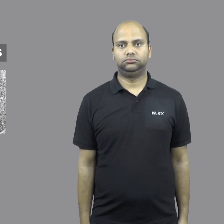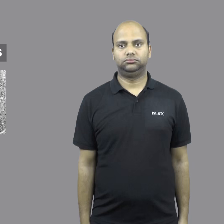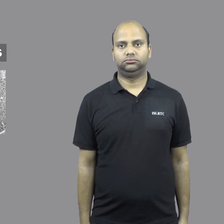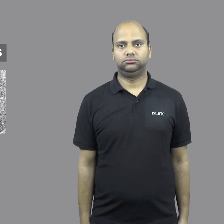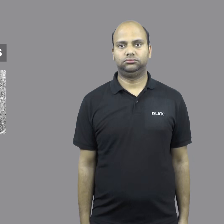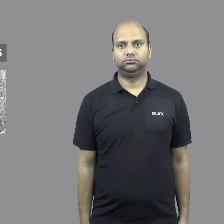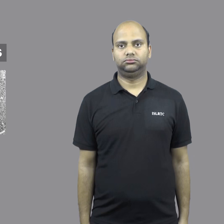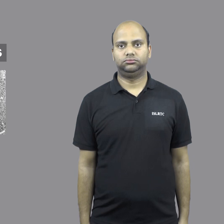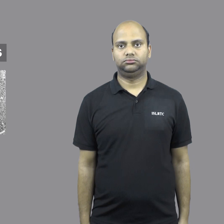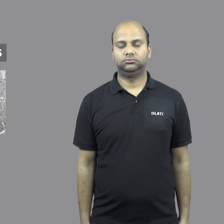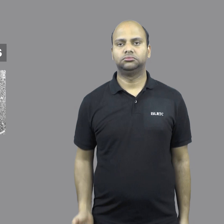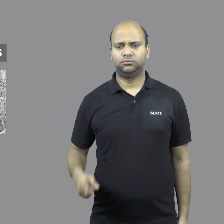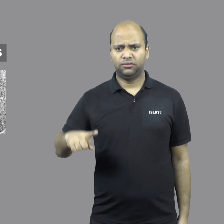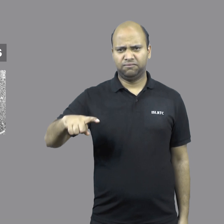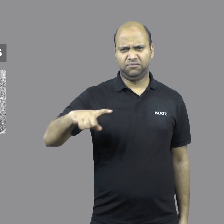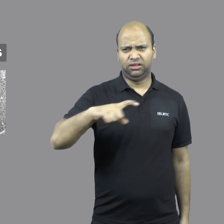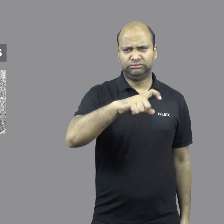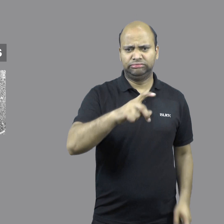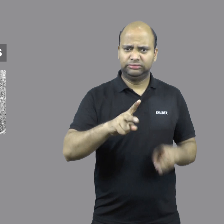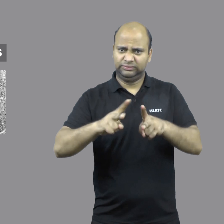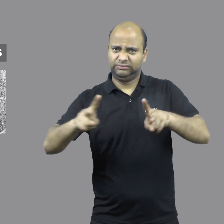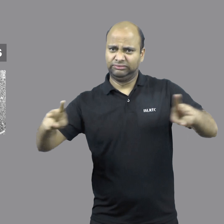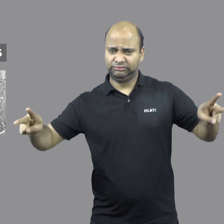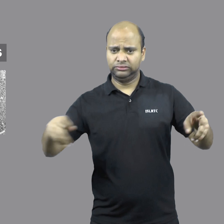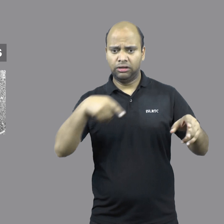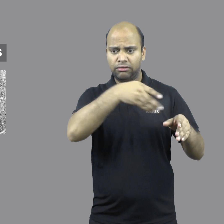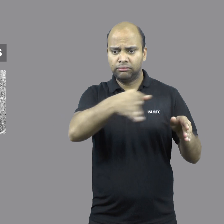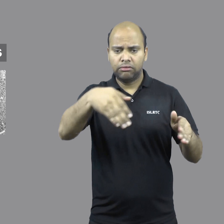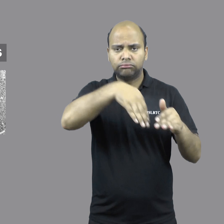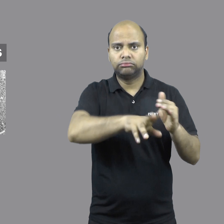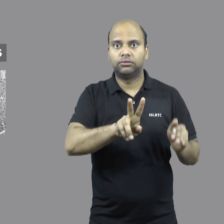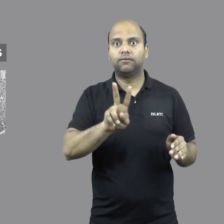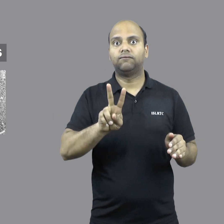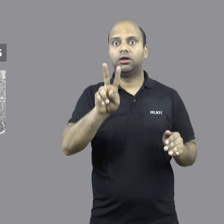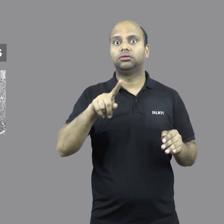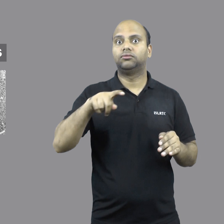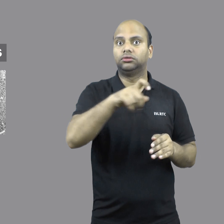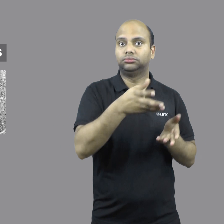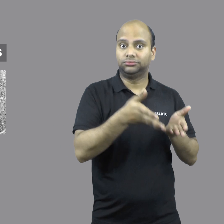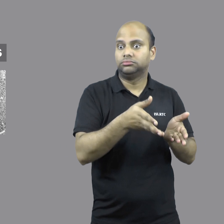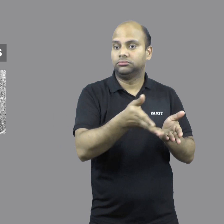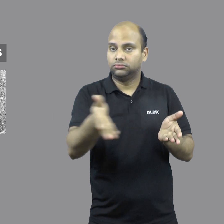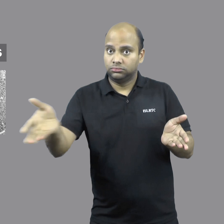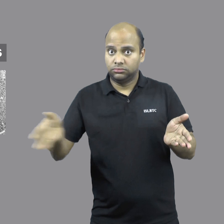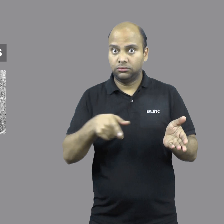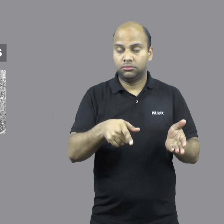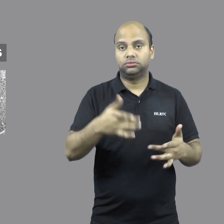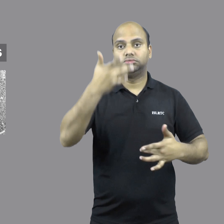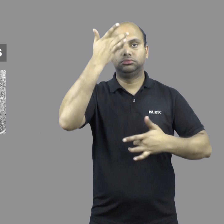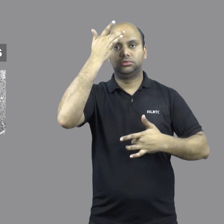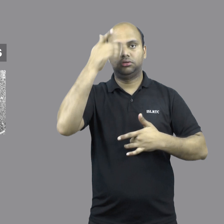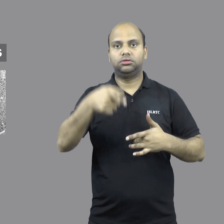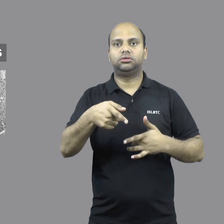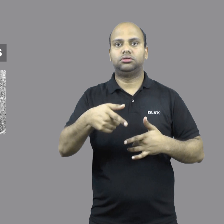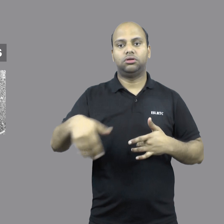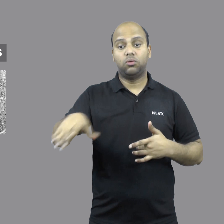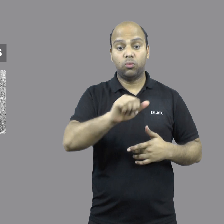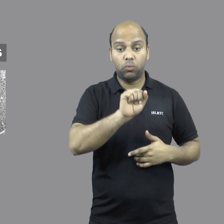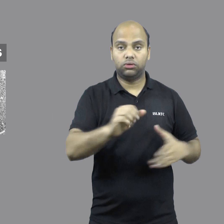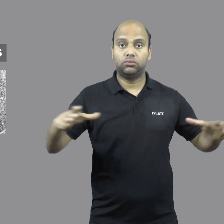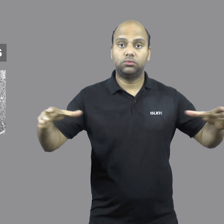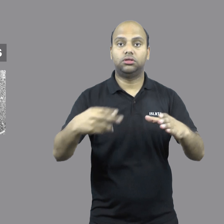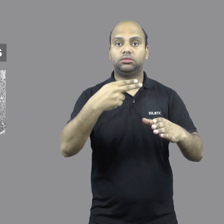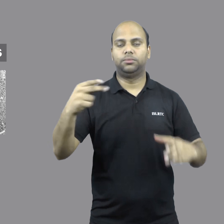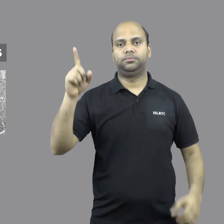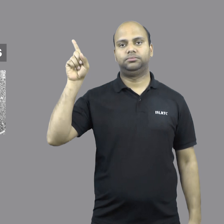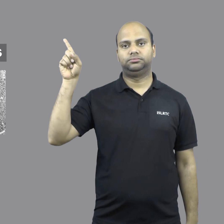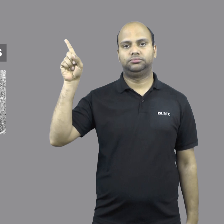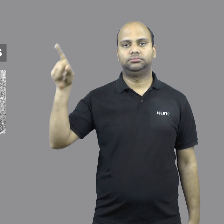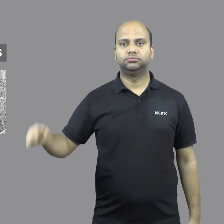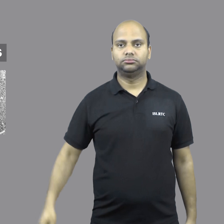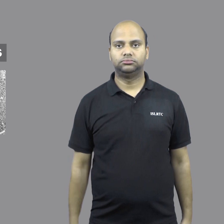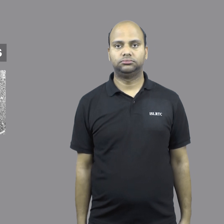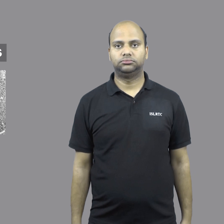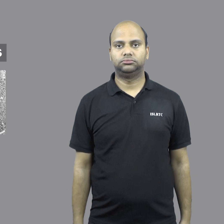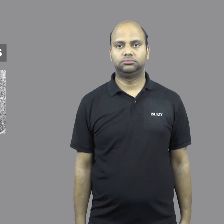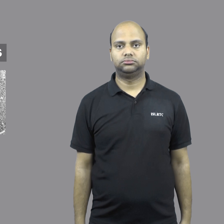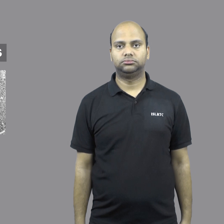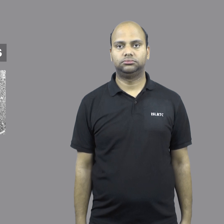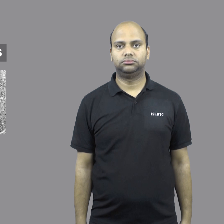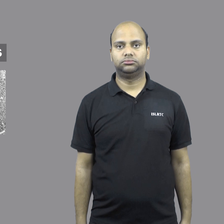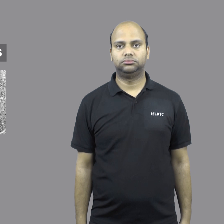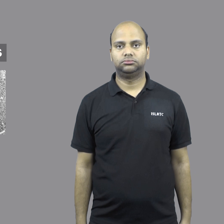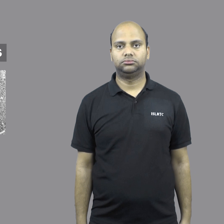Arbo Virus